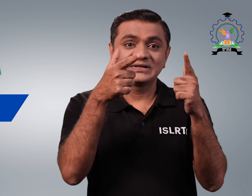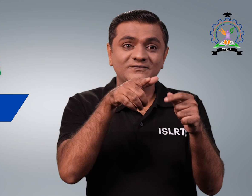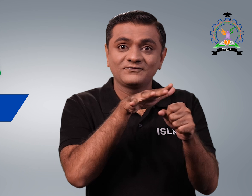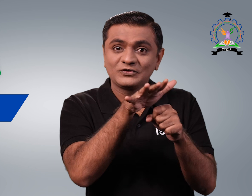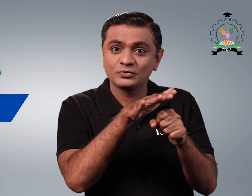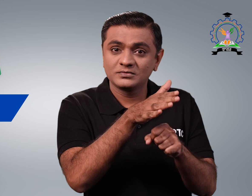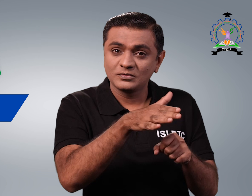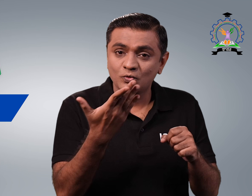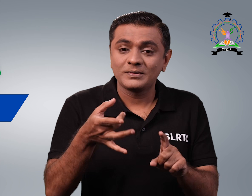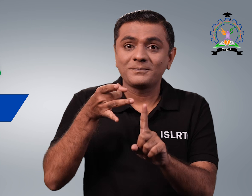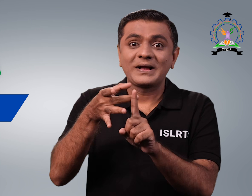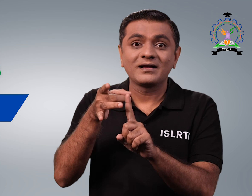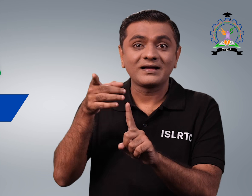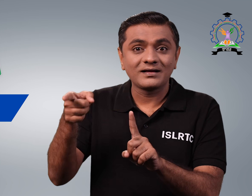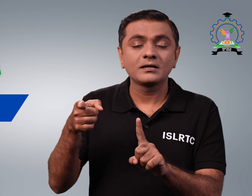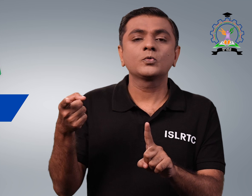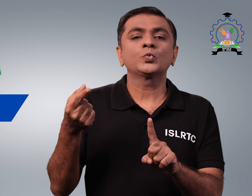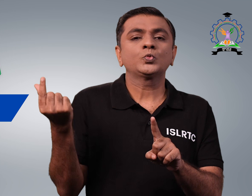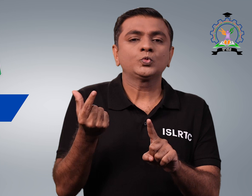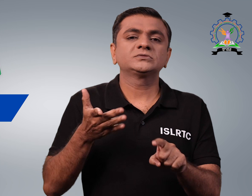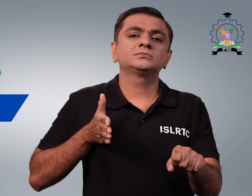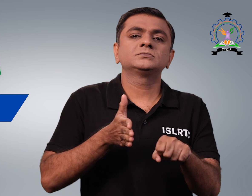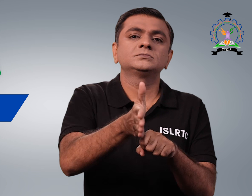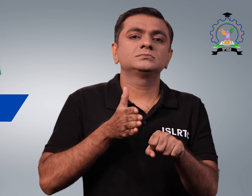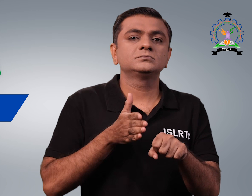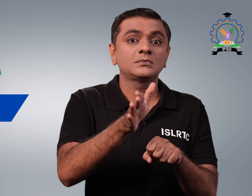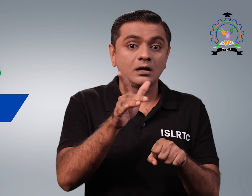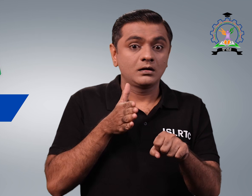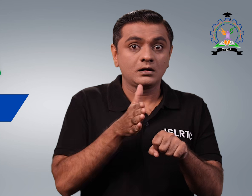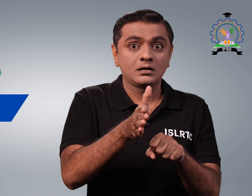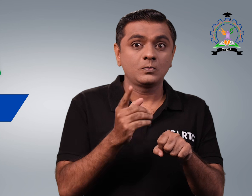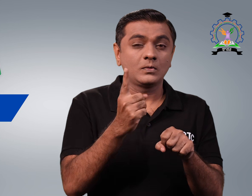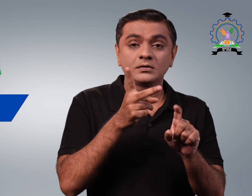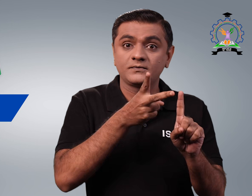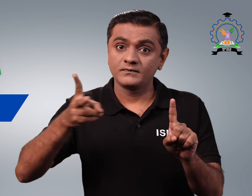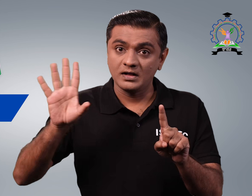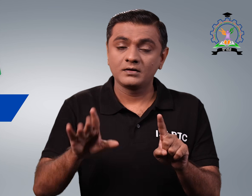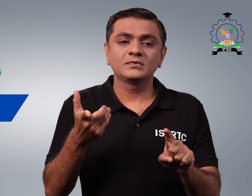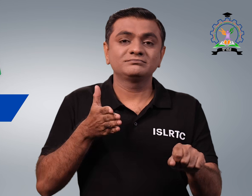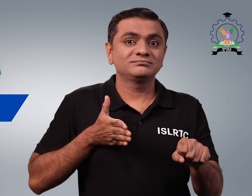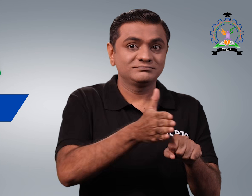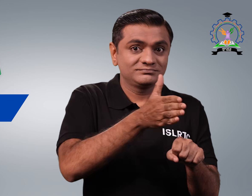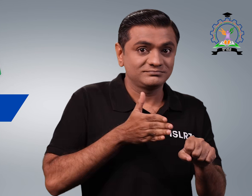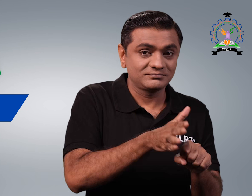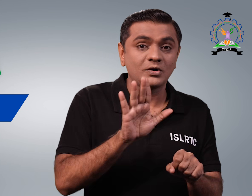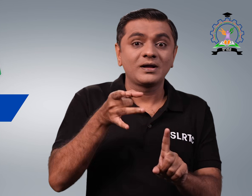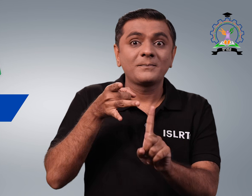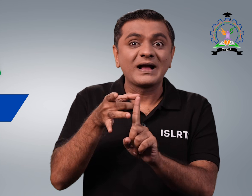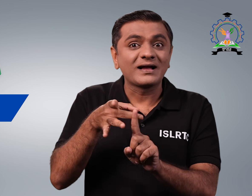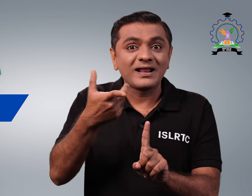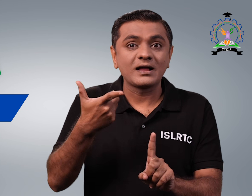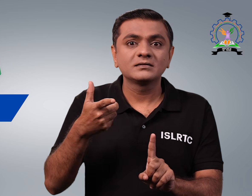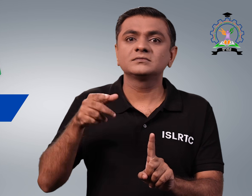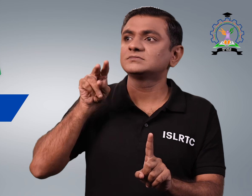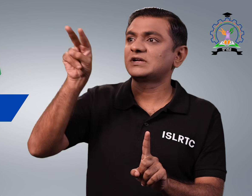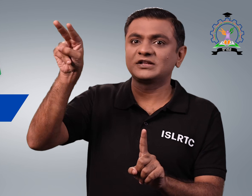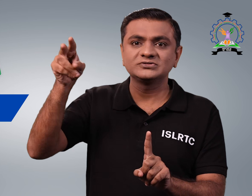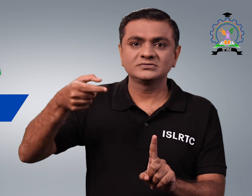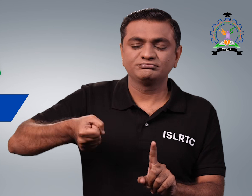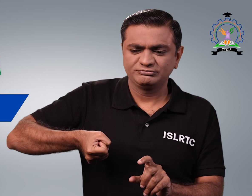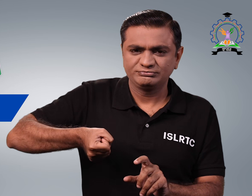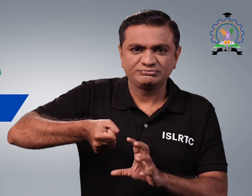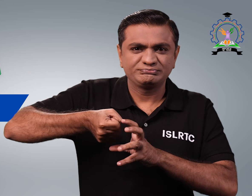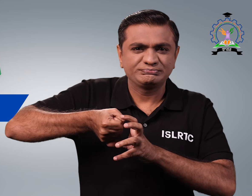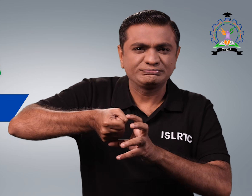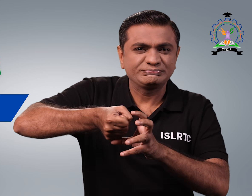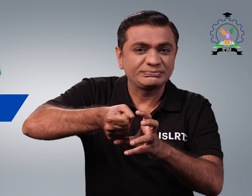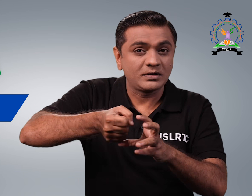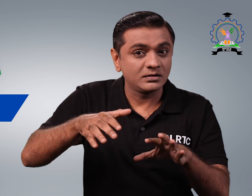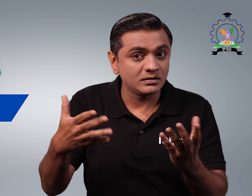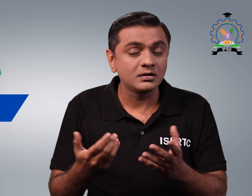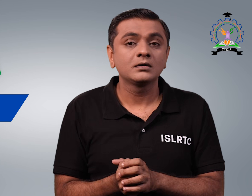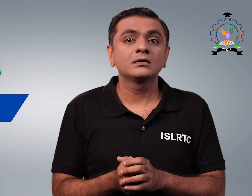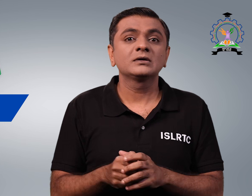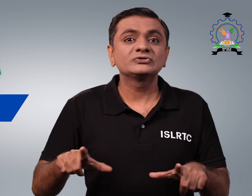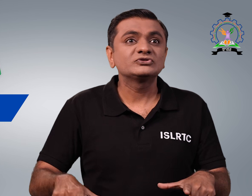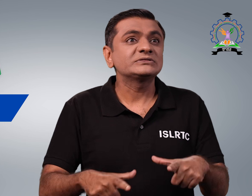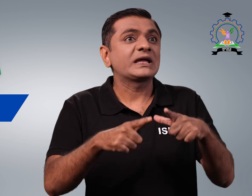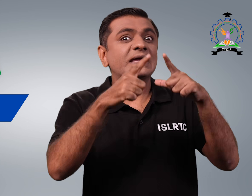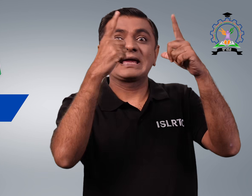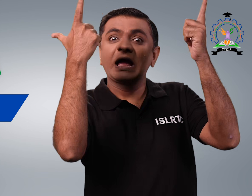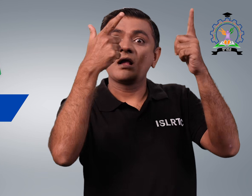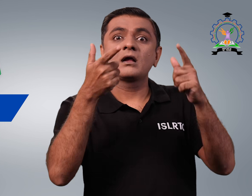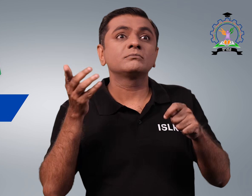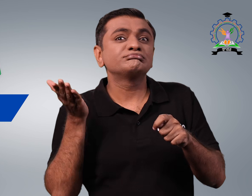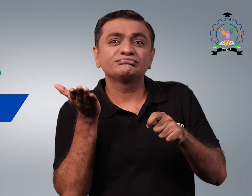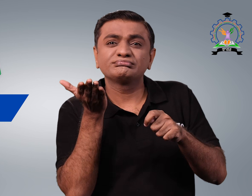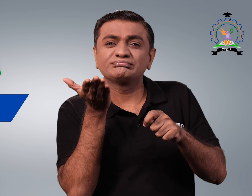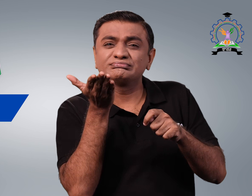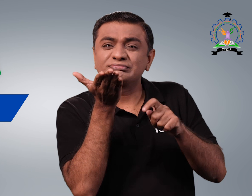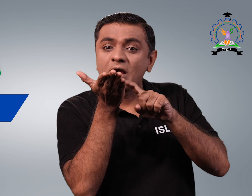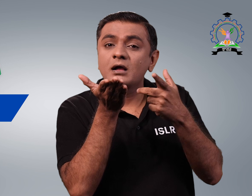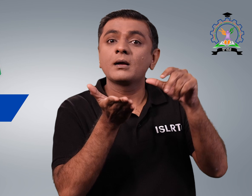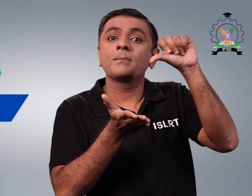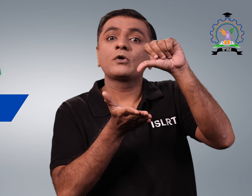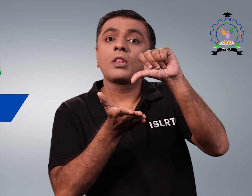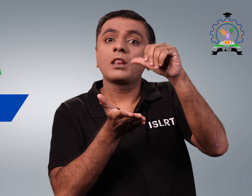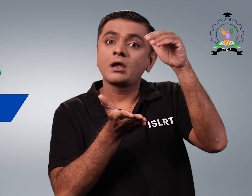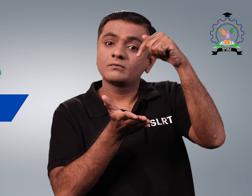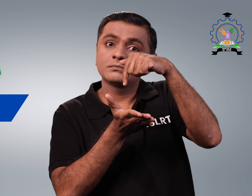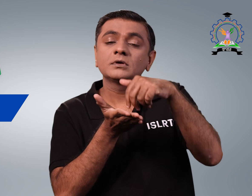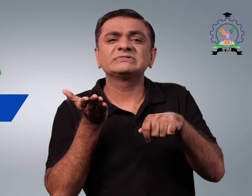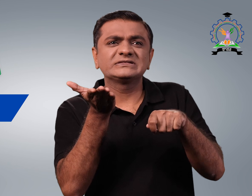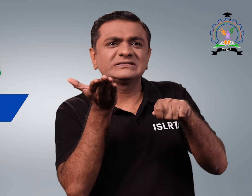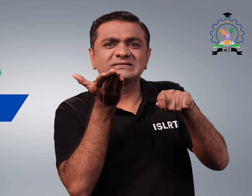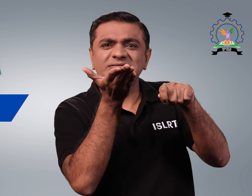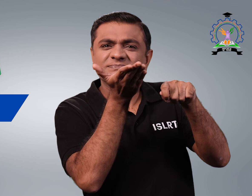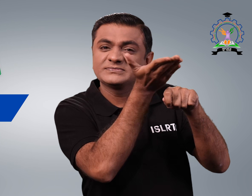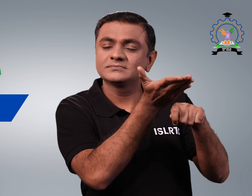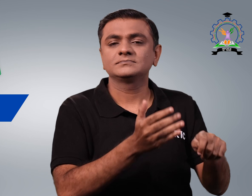It is a tool used to cut materials like wood, metal etc. There are different types of saw cutters. For example, electric saw cutter is used to cut wood or metal. Fuel-operated saw cutter is used to cut branches of trees.